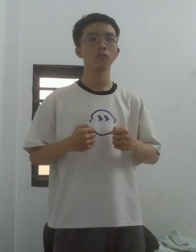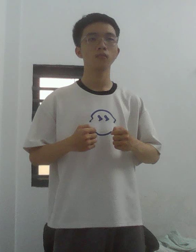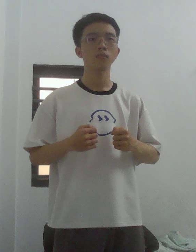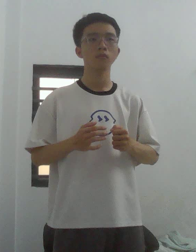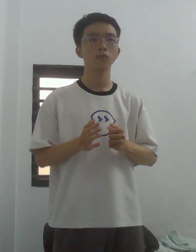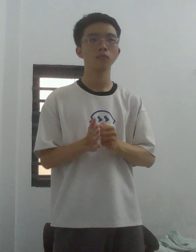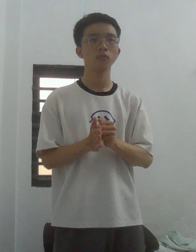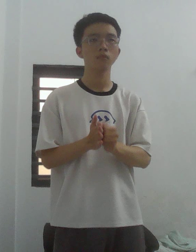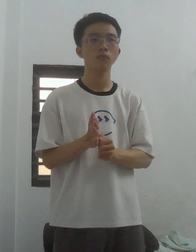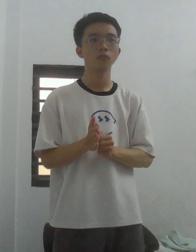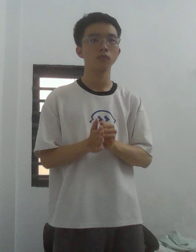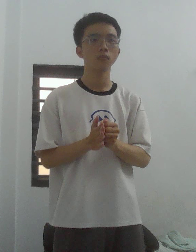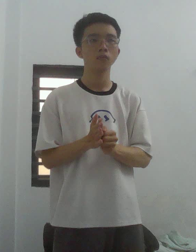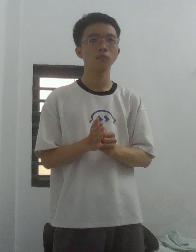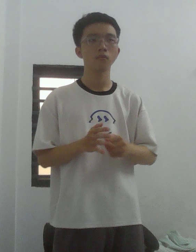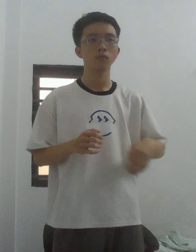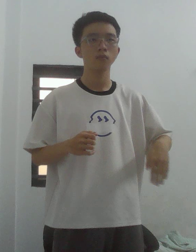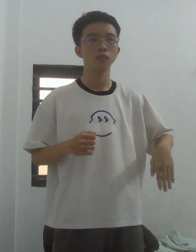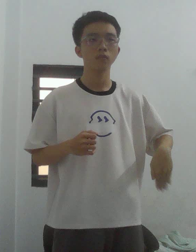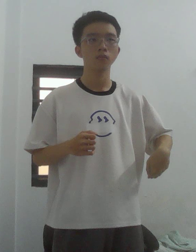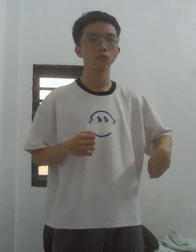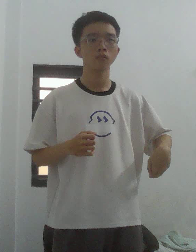thang sau